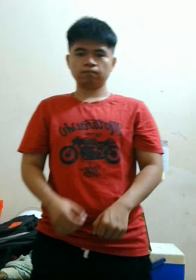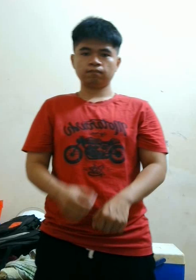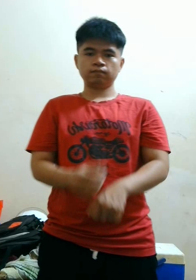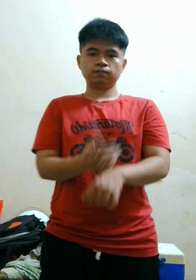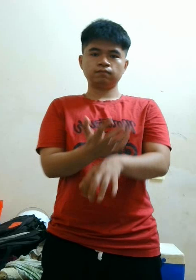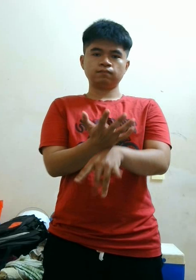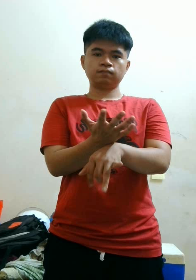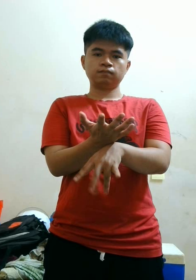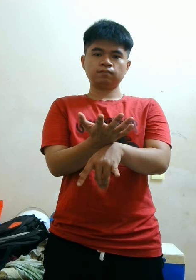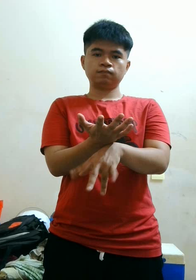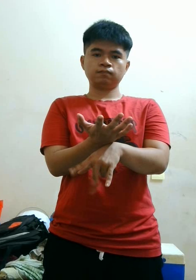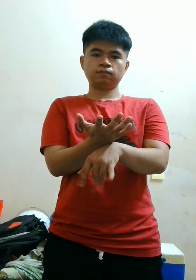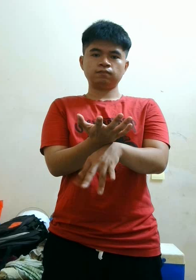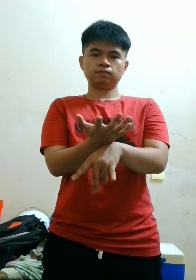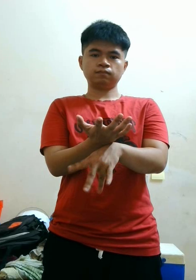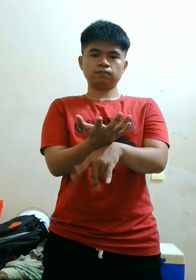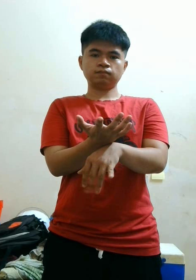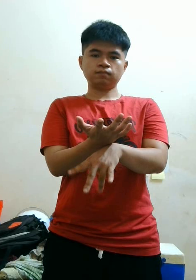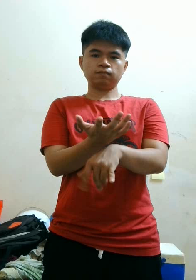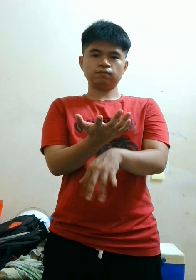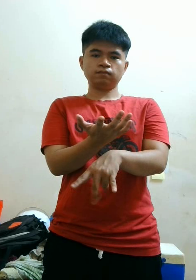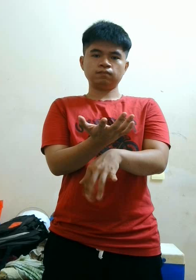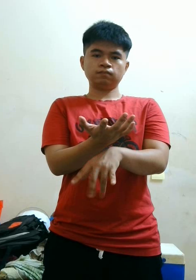ca phe